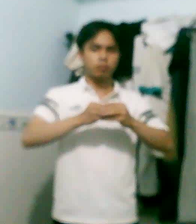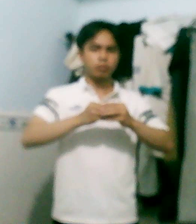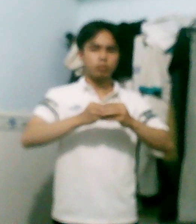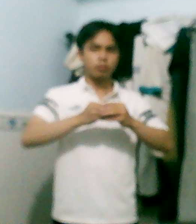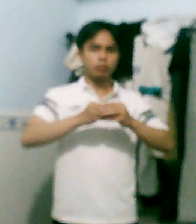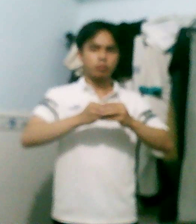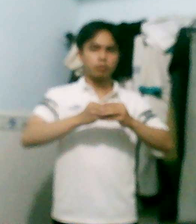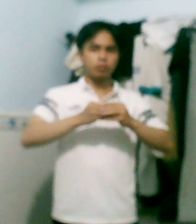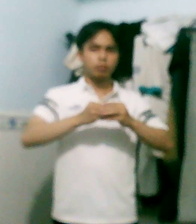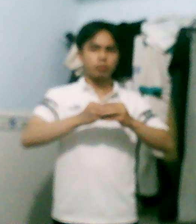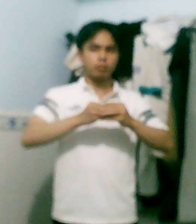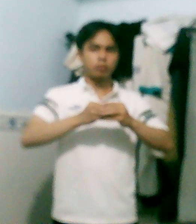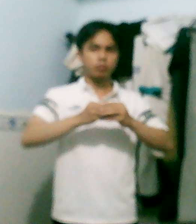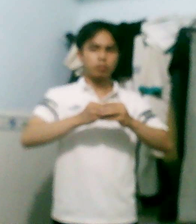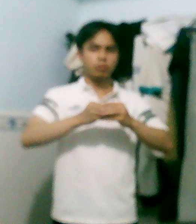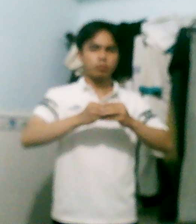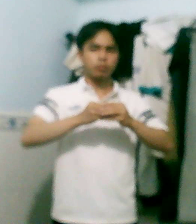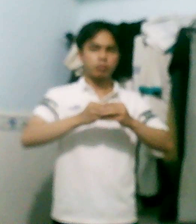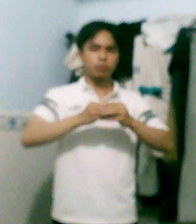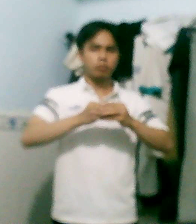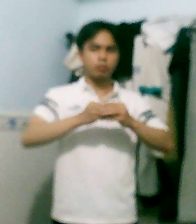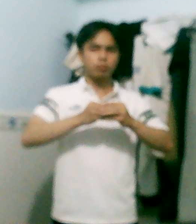nhom